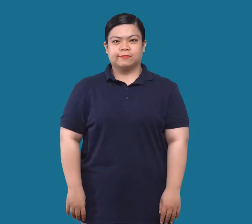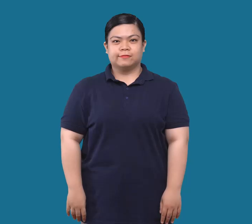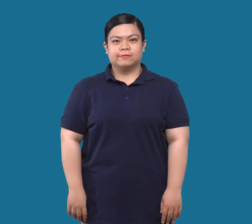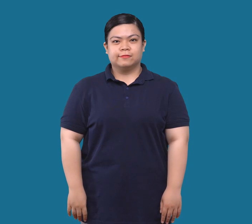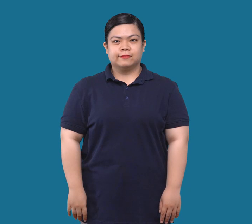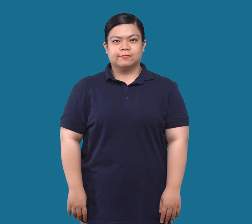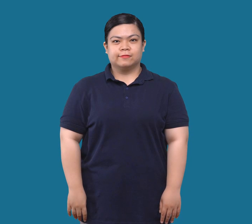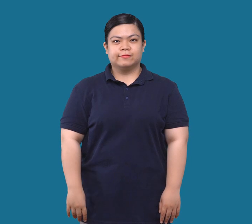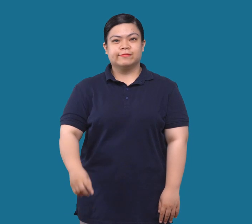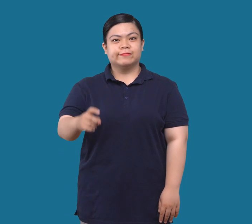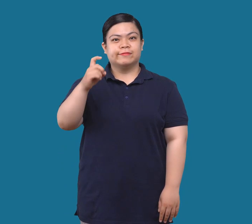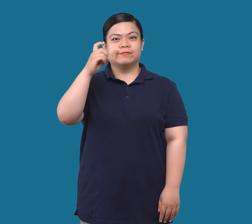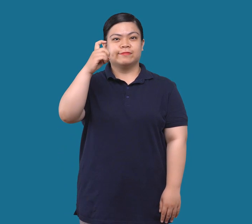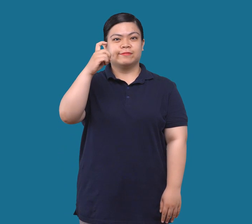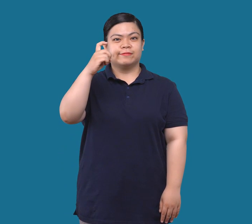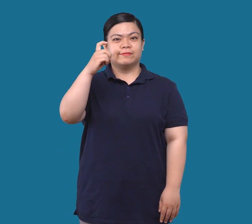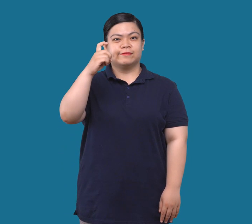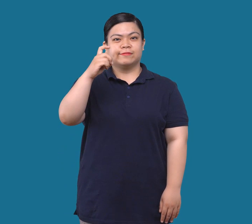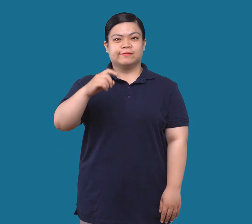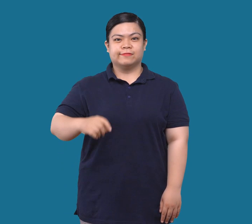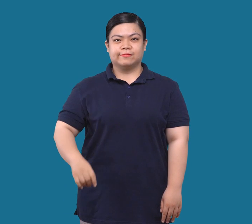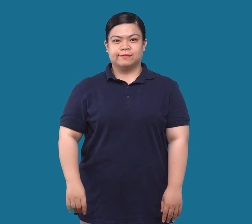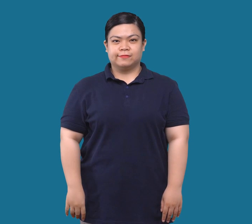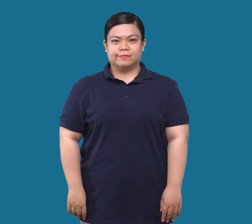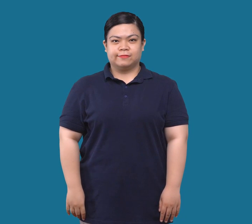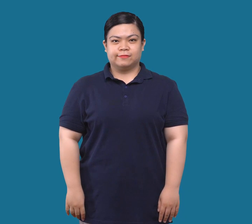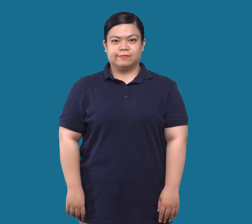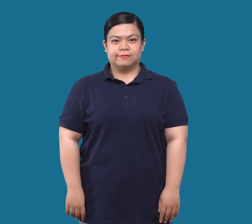số chín